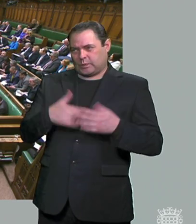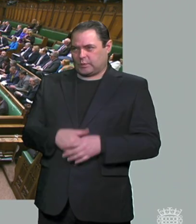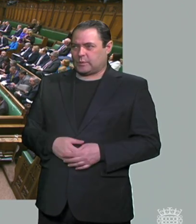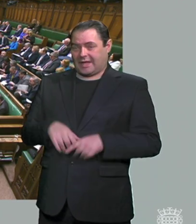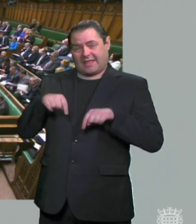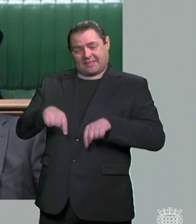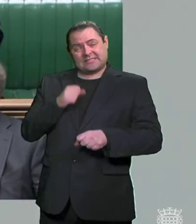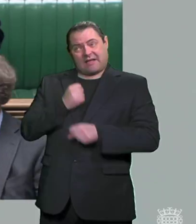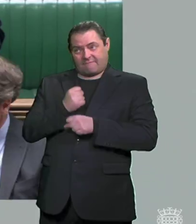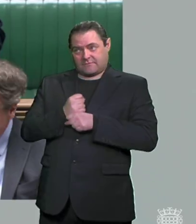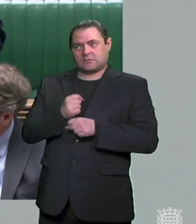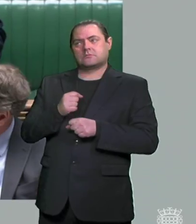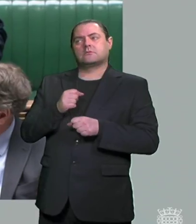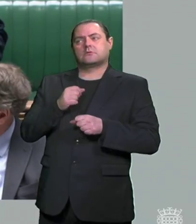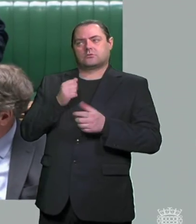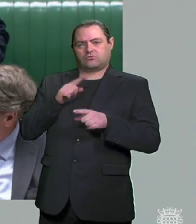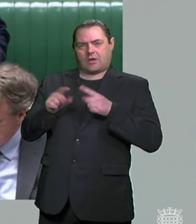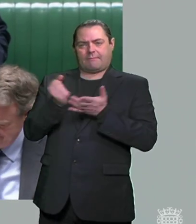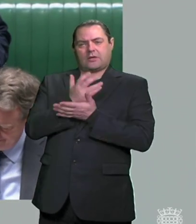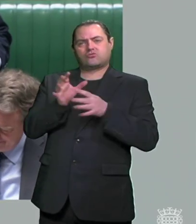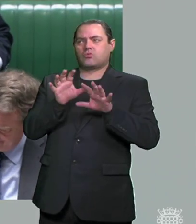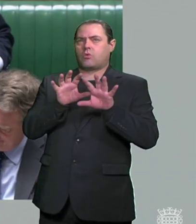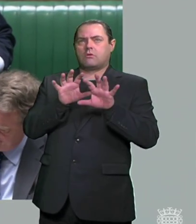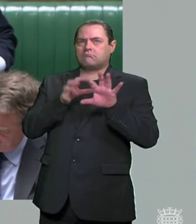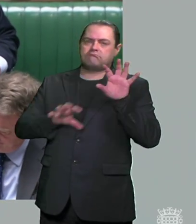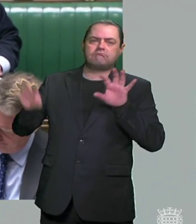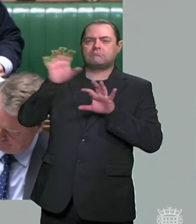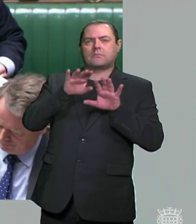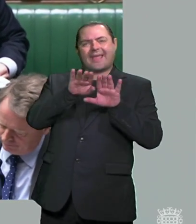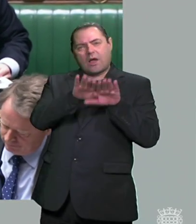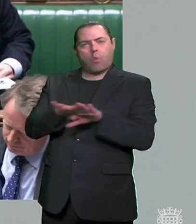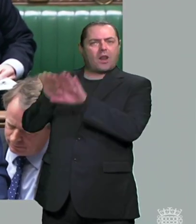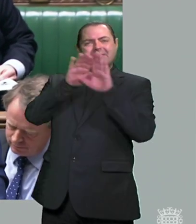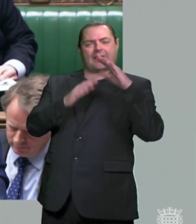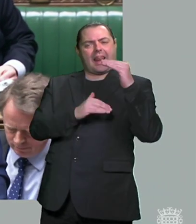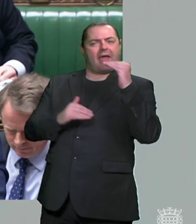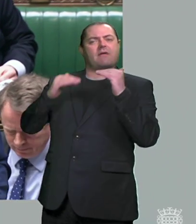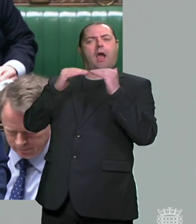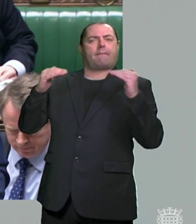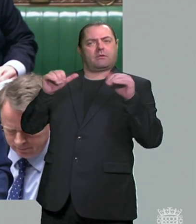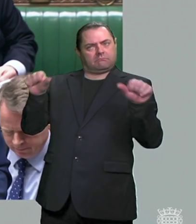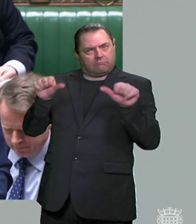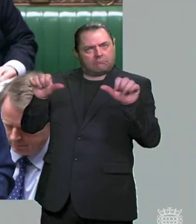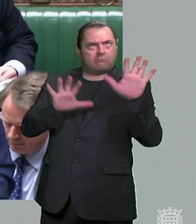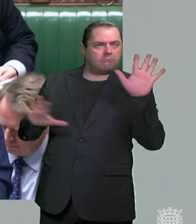The Government are tackling geographic inequalities across the UK through their ambitious levelling-up agenda.